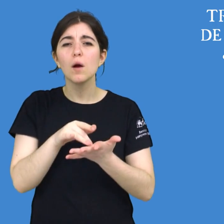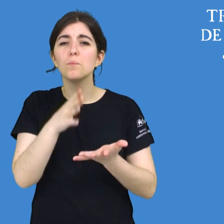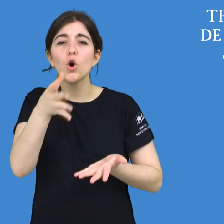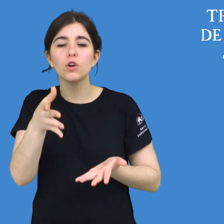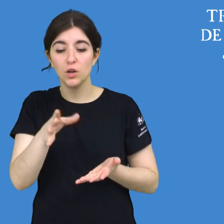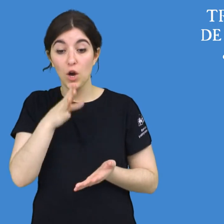motivo